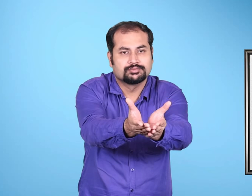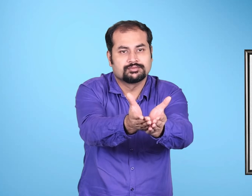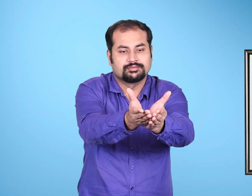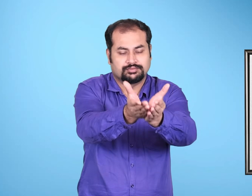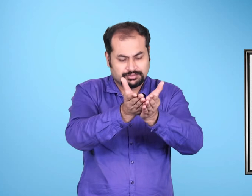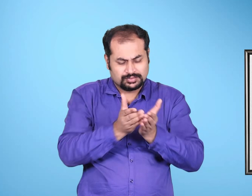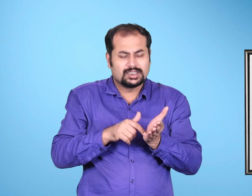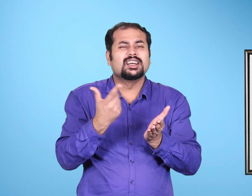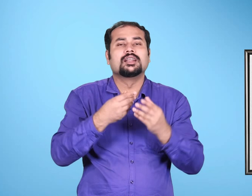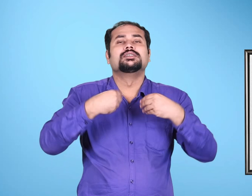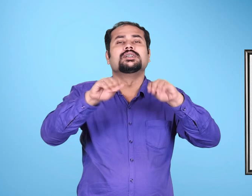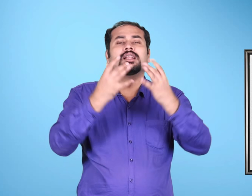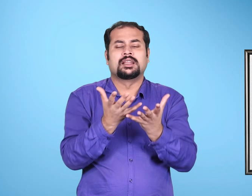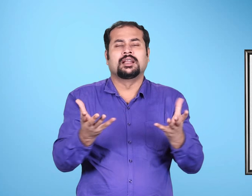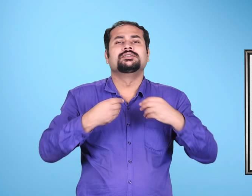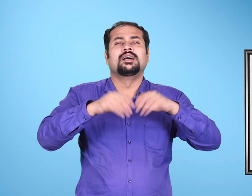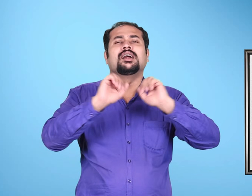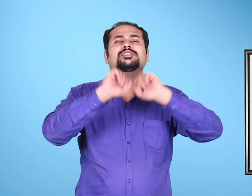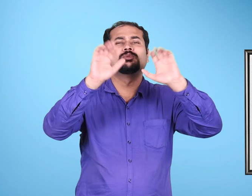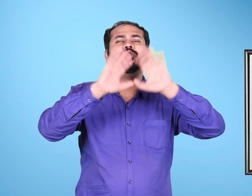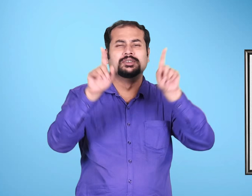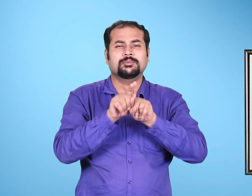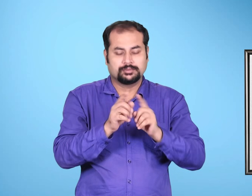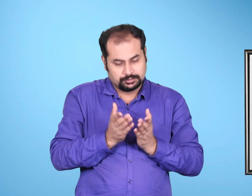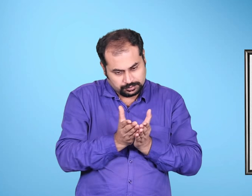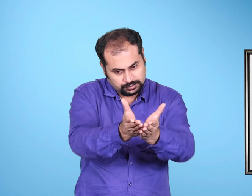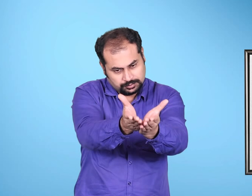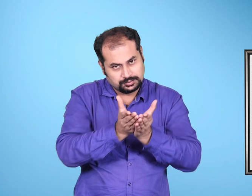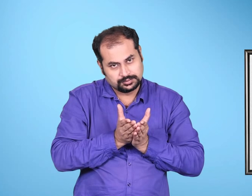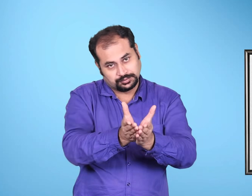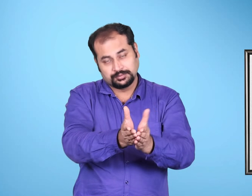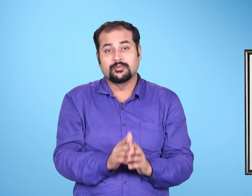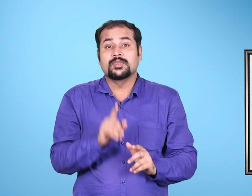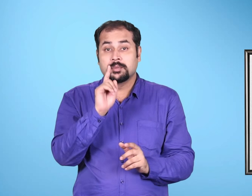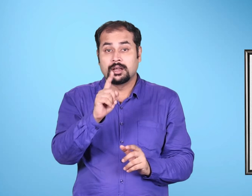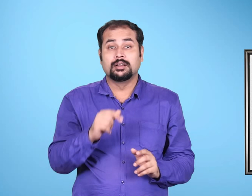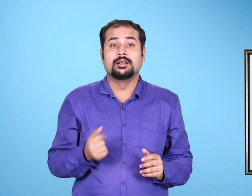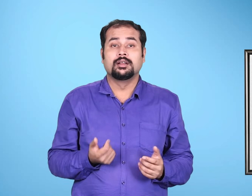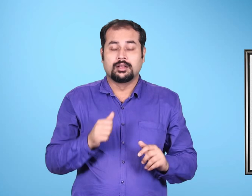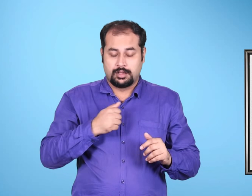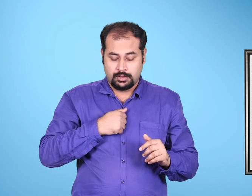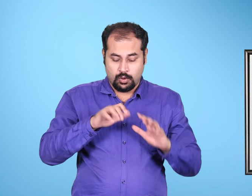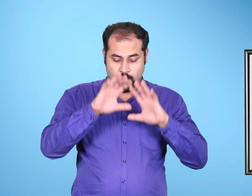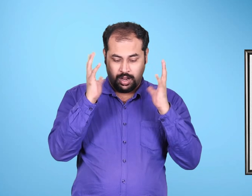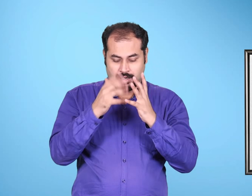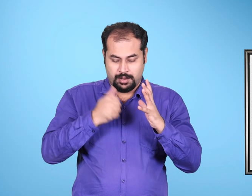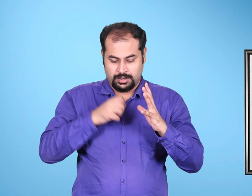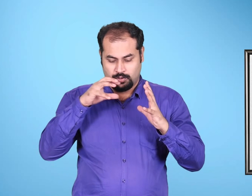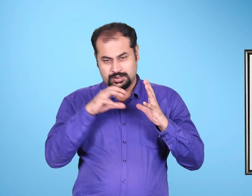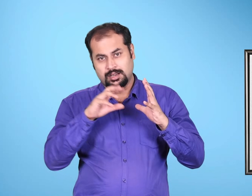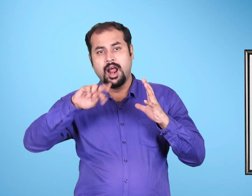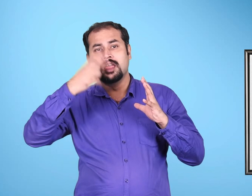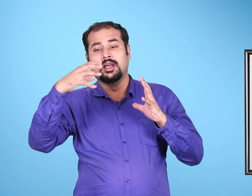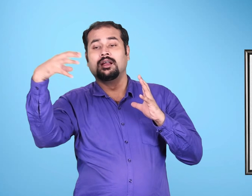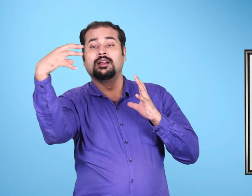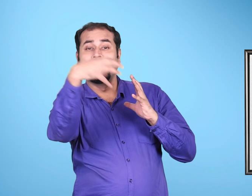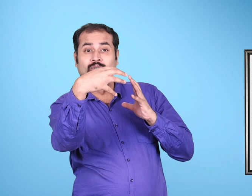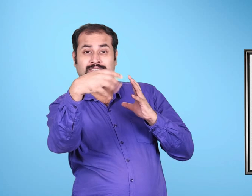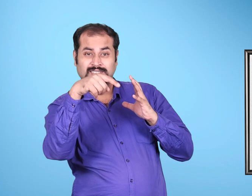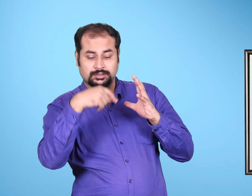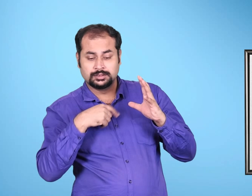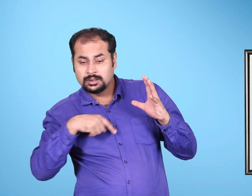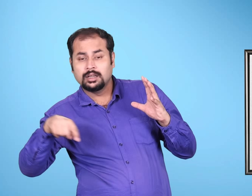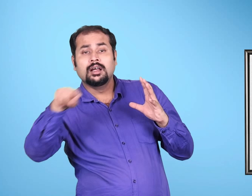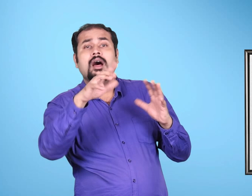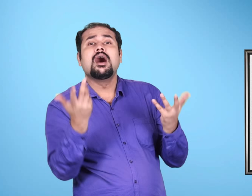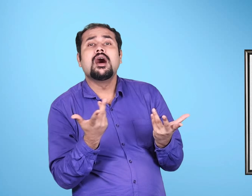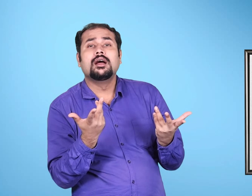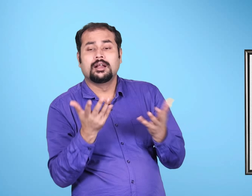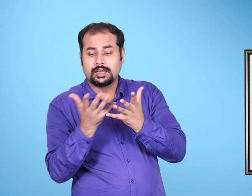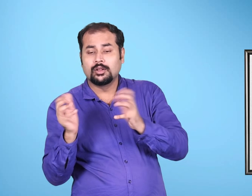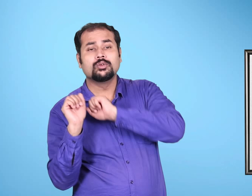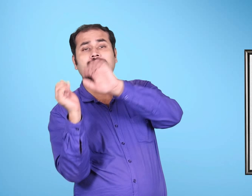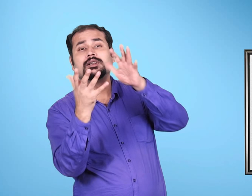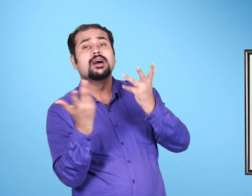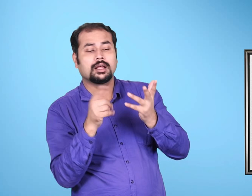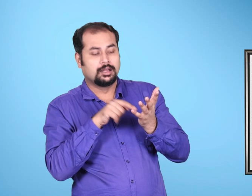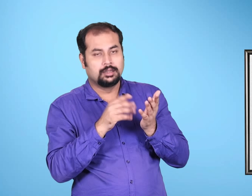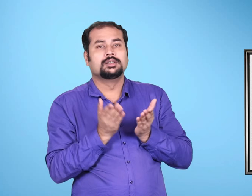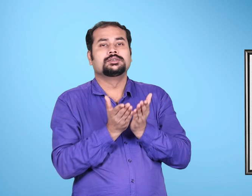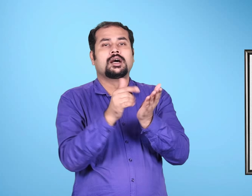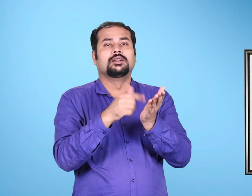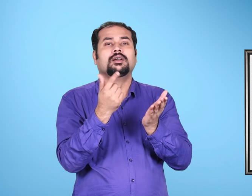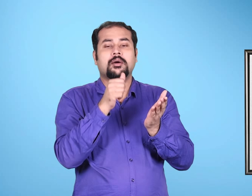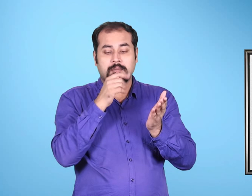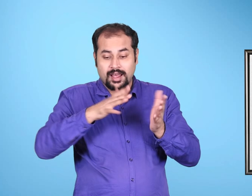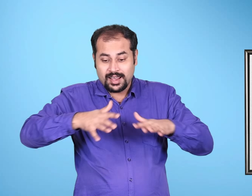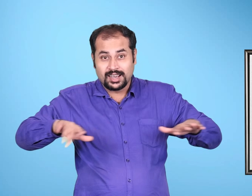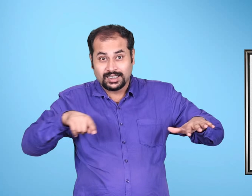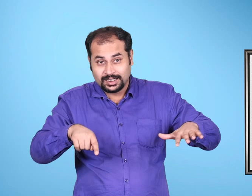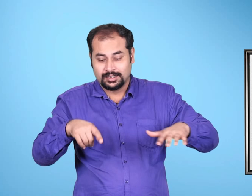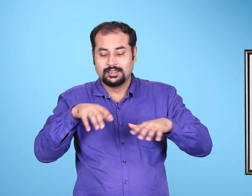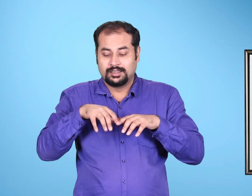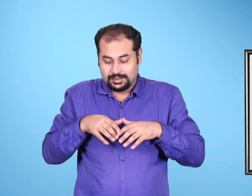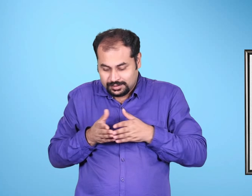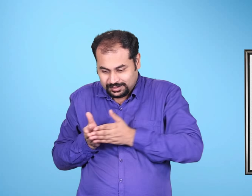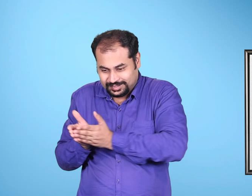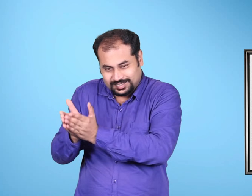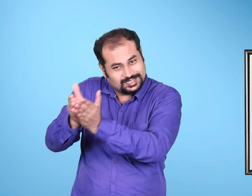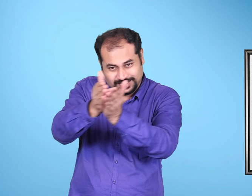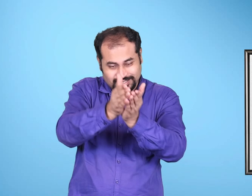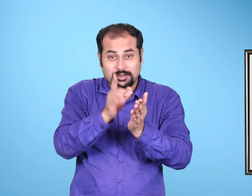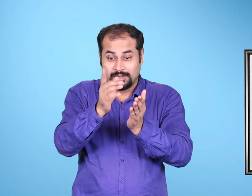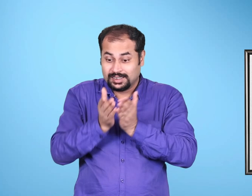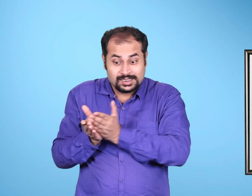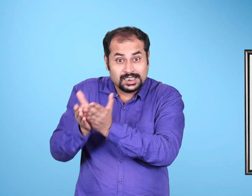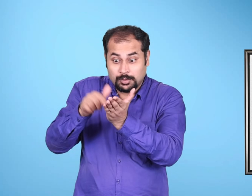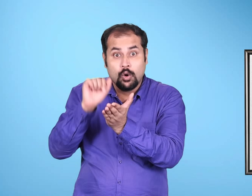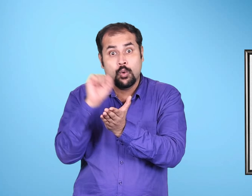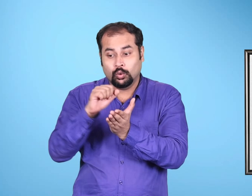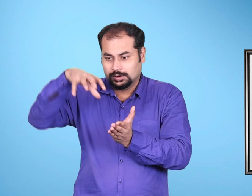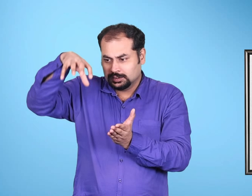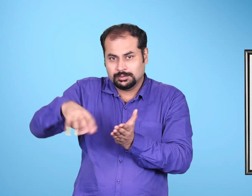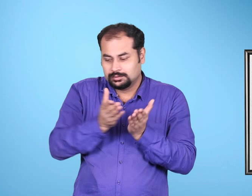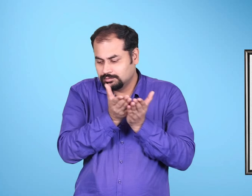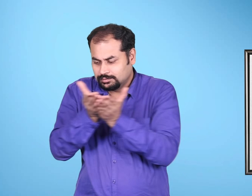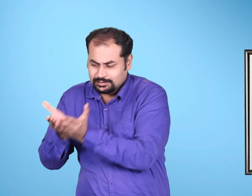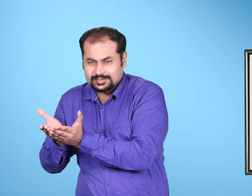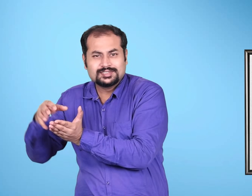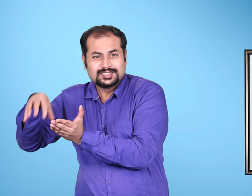They are mostly used for transporting merchandise and goods from one country to another. These routes are connected with ports like Mumbai,